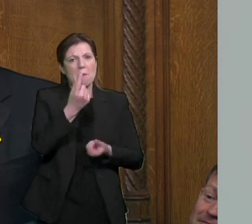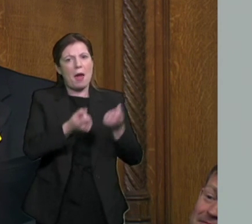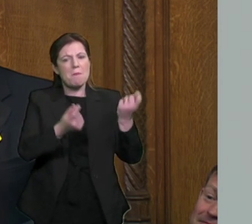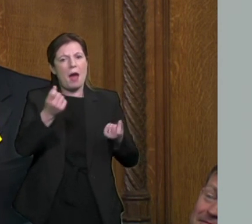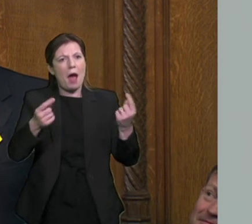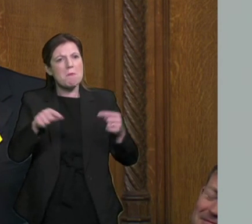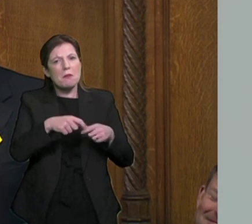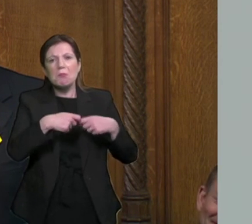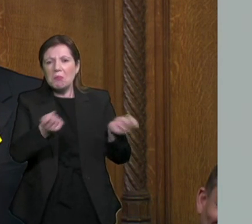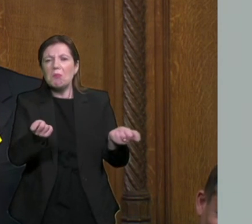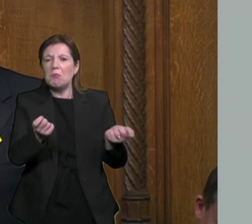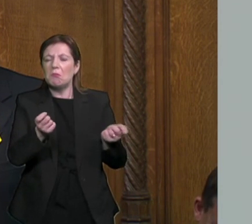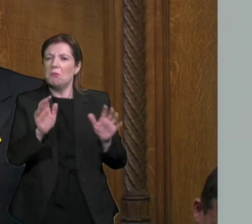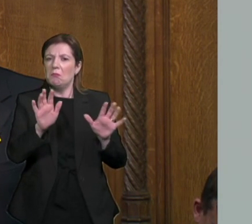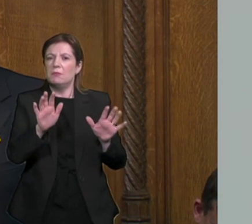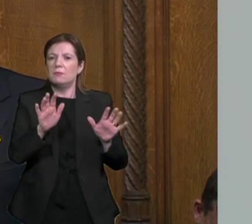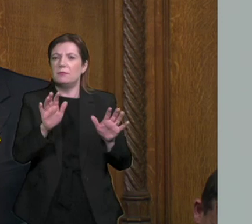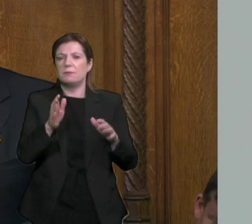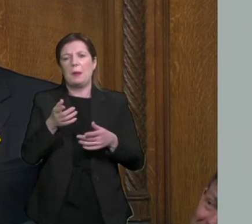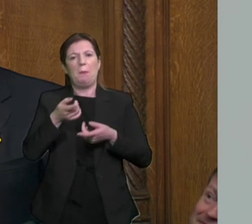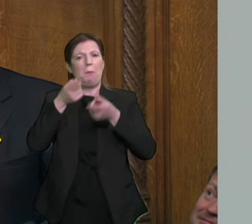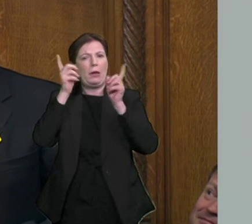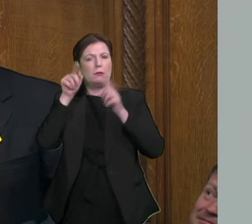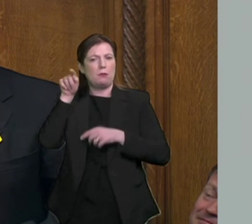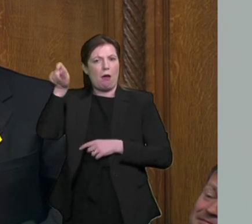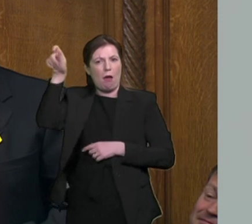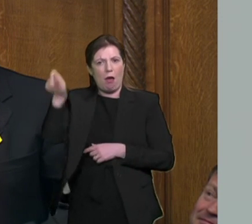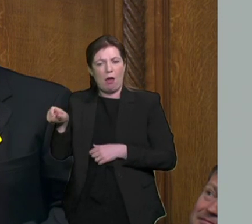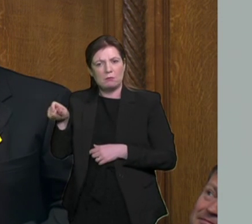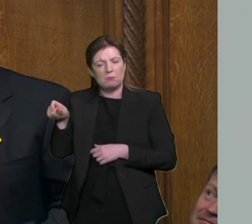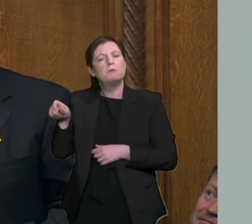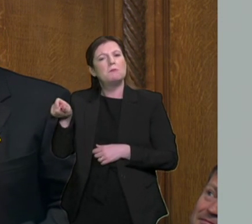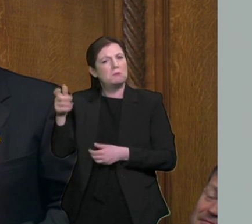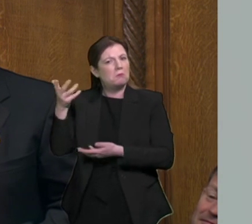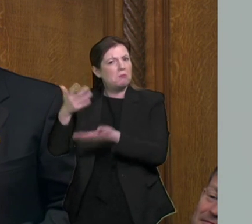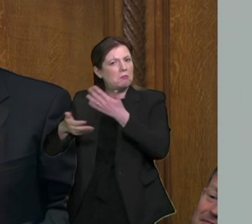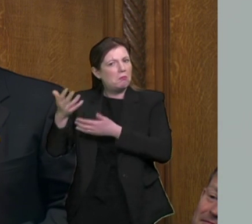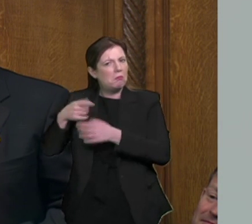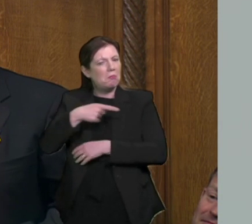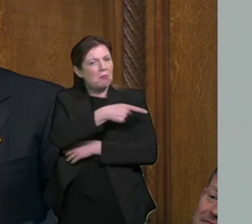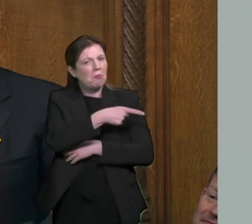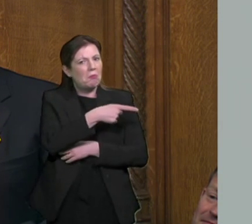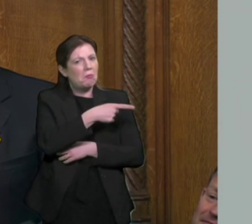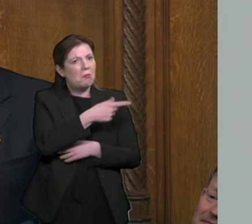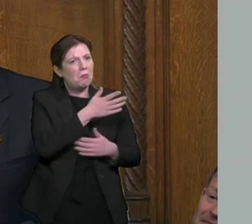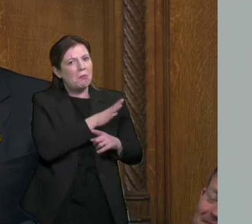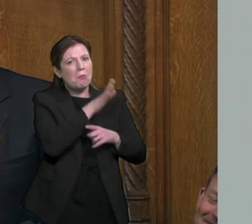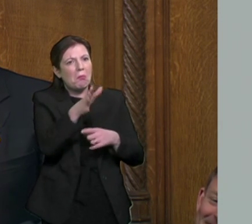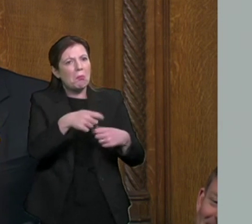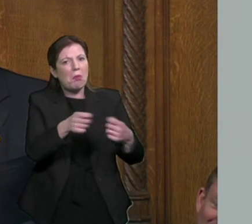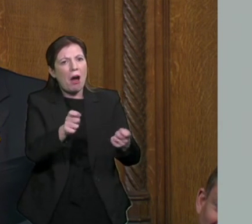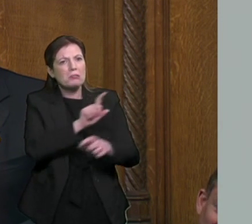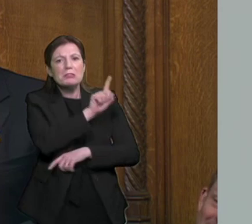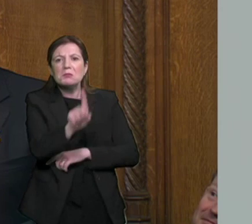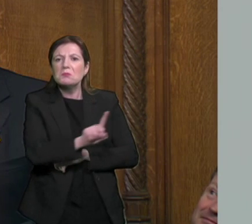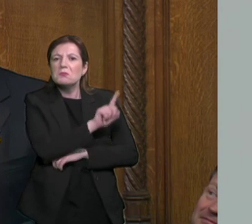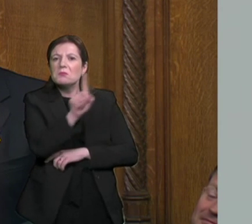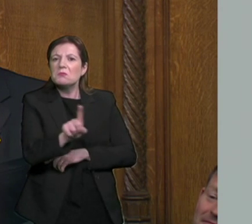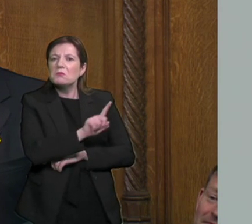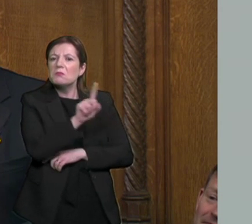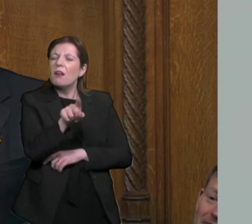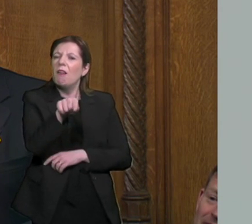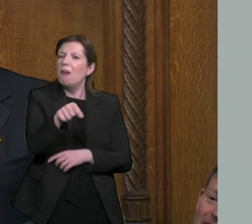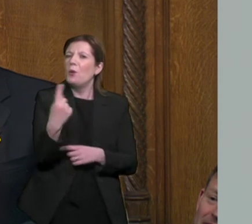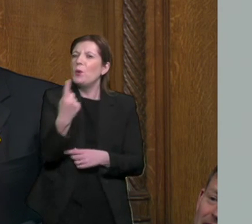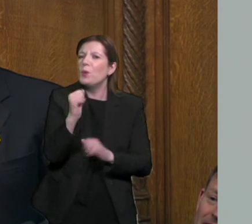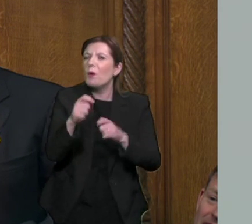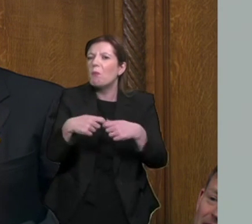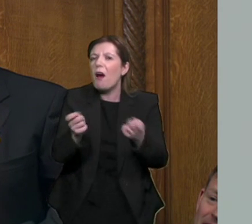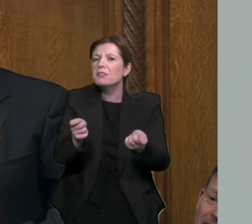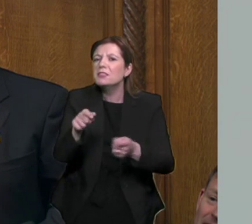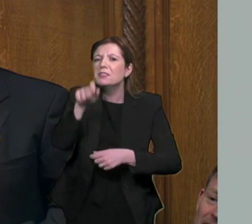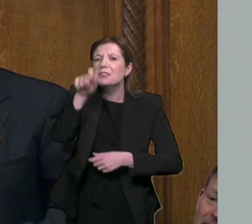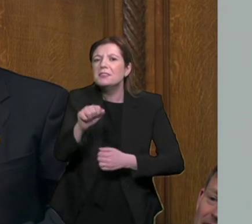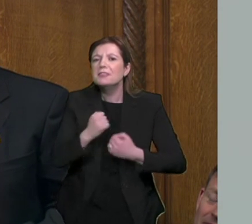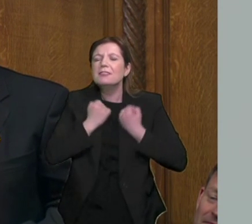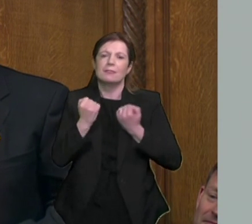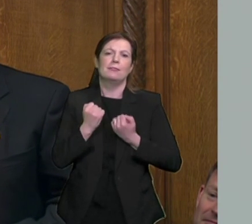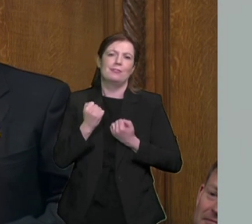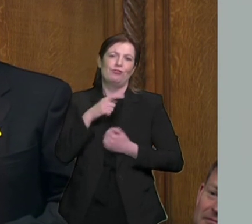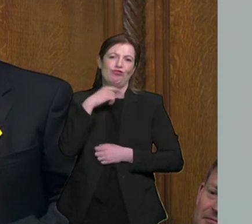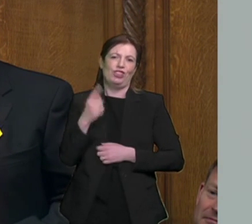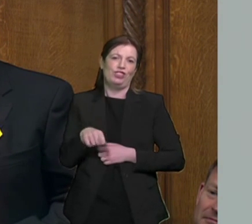According to a former Minister, it seems that the Prime Minister has been entertained at these bunga bunga parties, hosted by his close friend, a Russian oligarch.